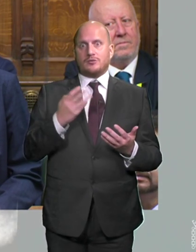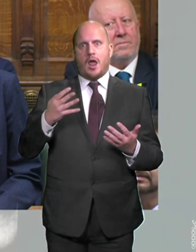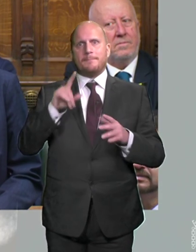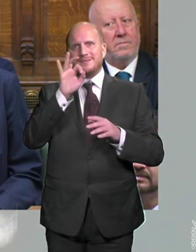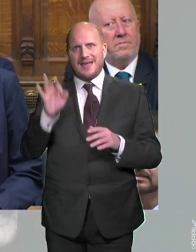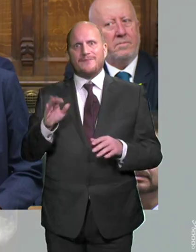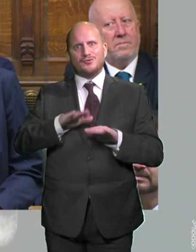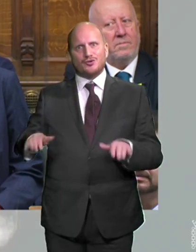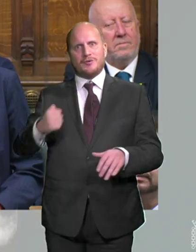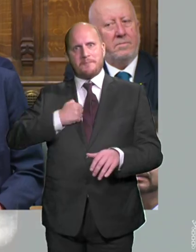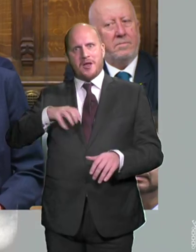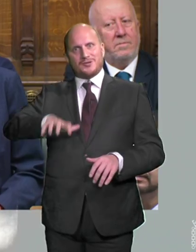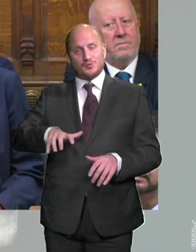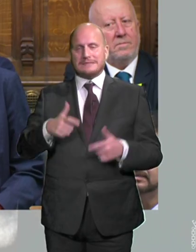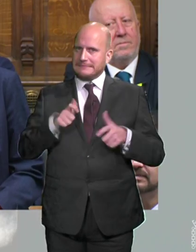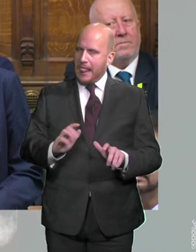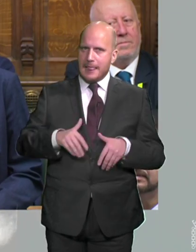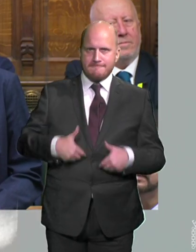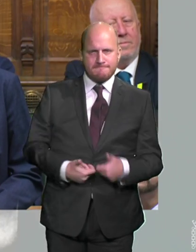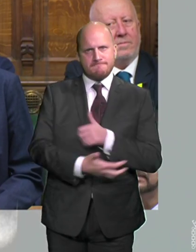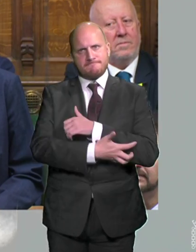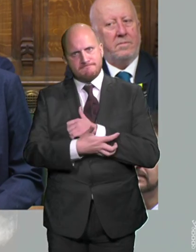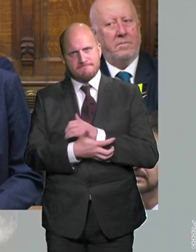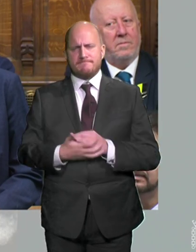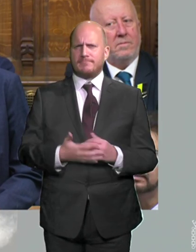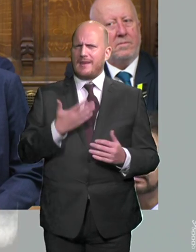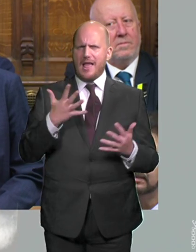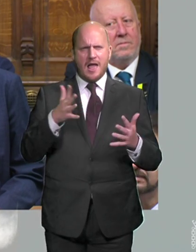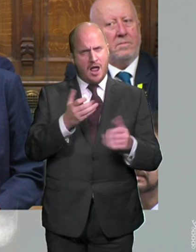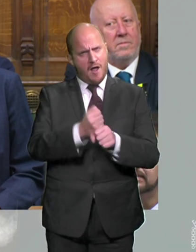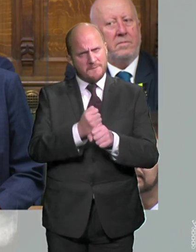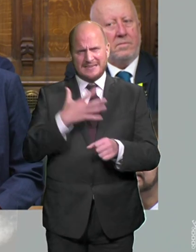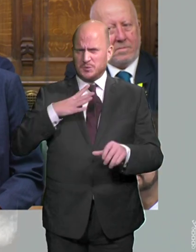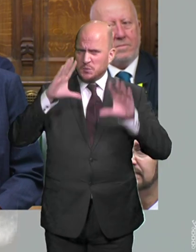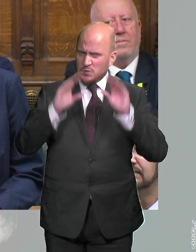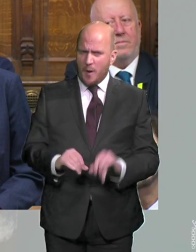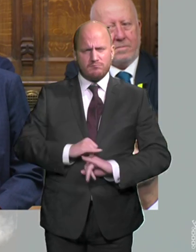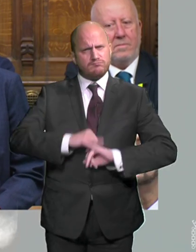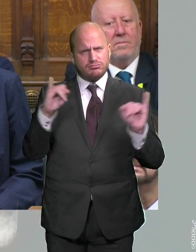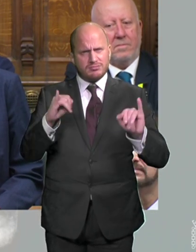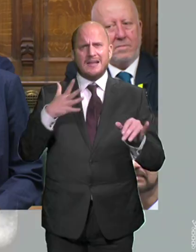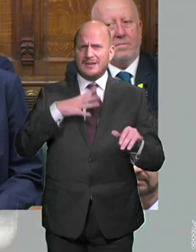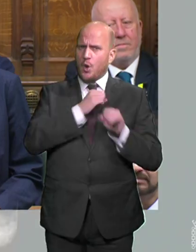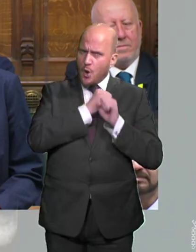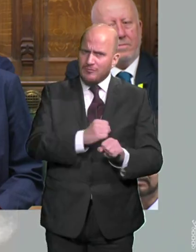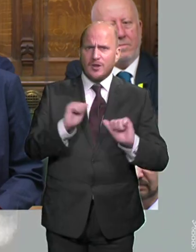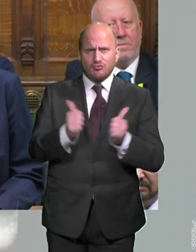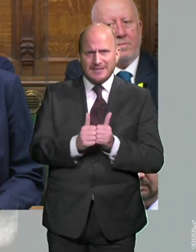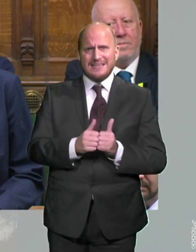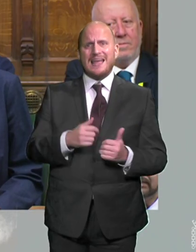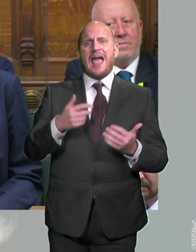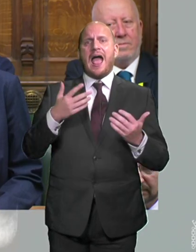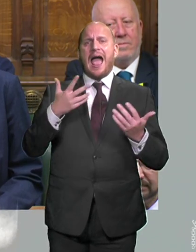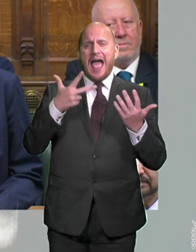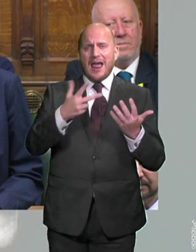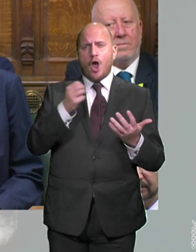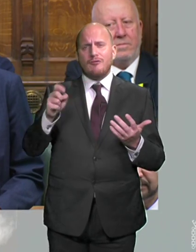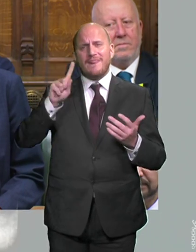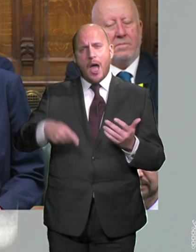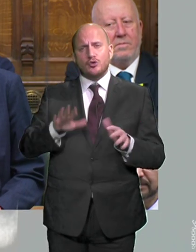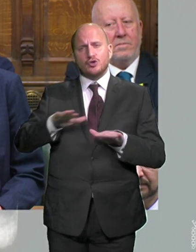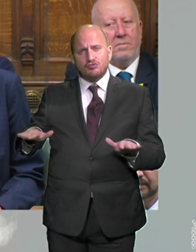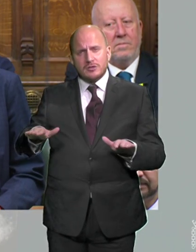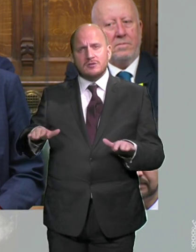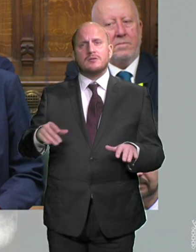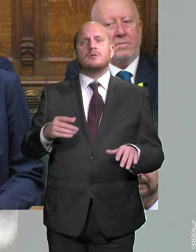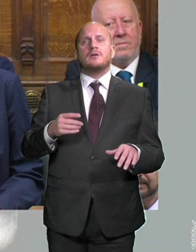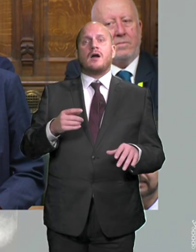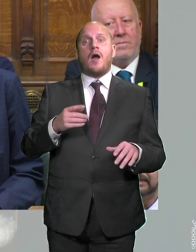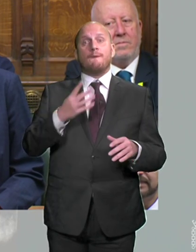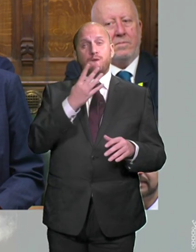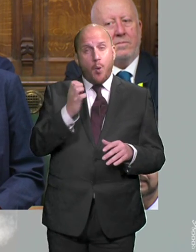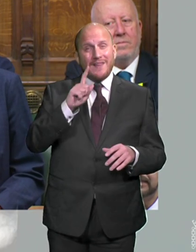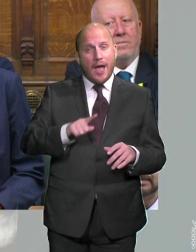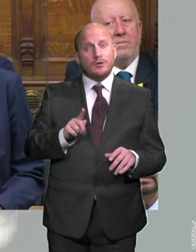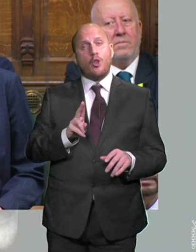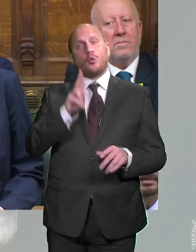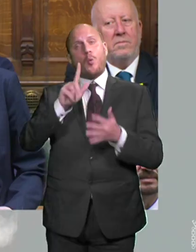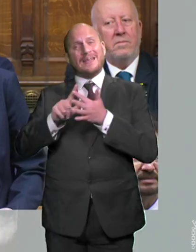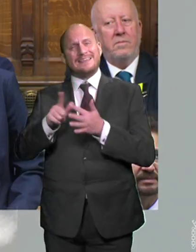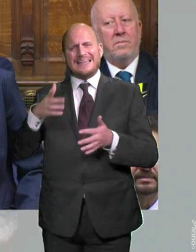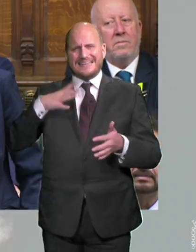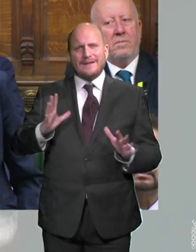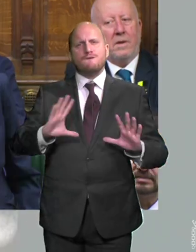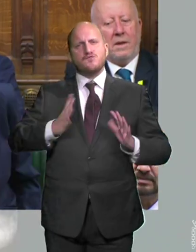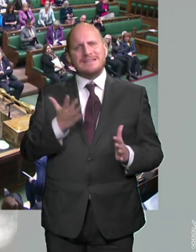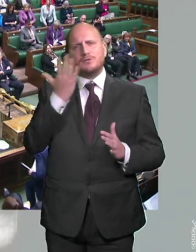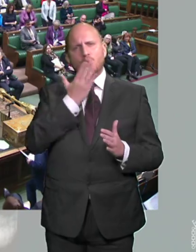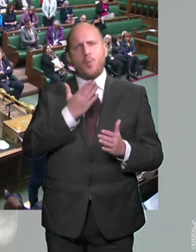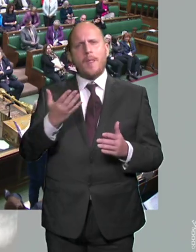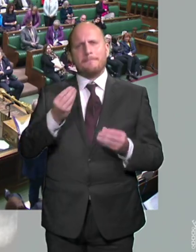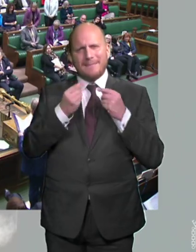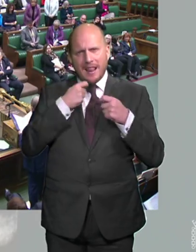Will the Deputy Prime Minister and the Government end that scandal and commit to providing free school meals to all 800,000 children—40,000 of whom are in the north-east—from households in receipt of universal credit?